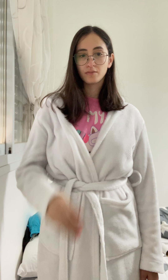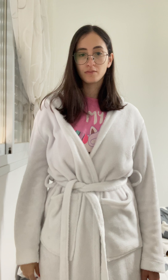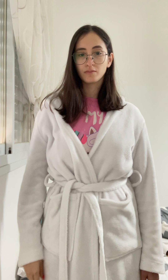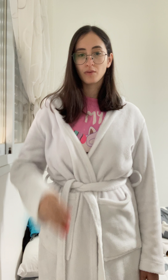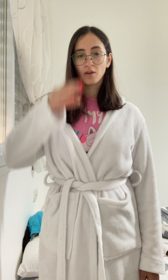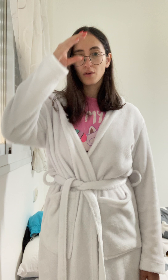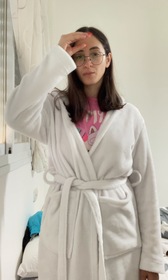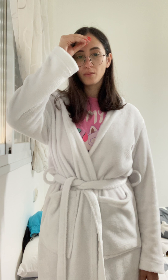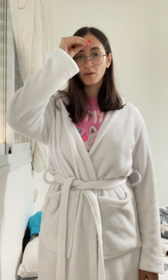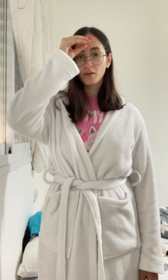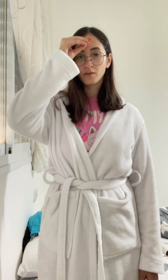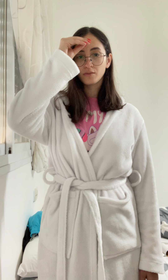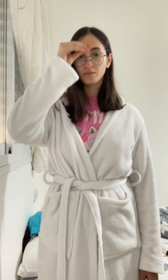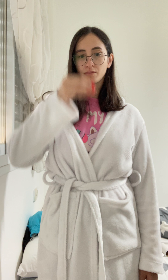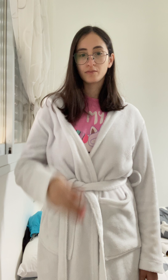בן